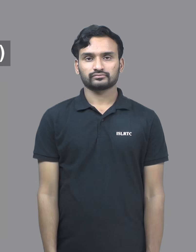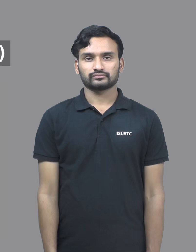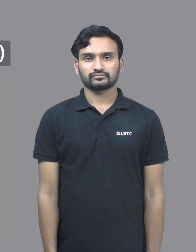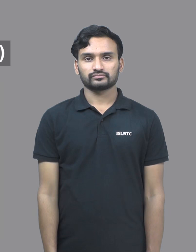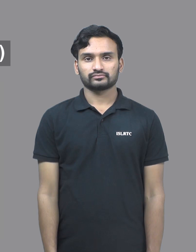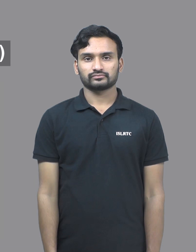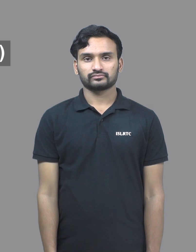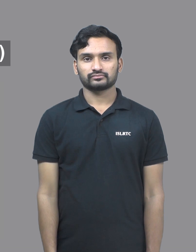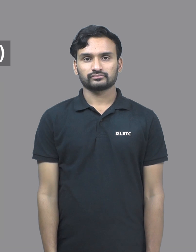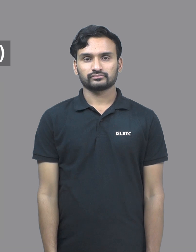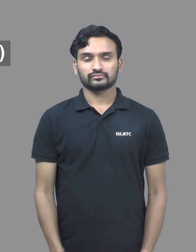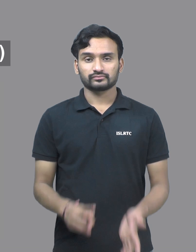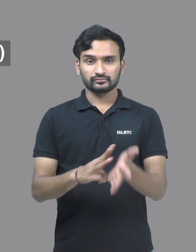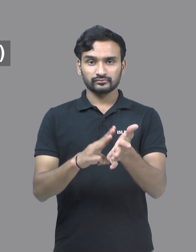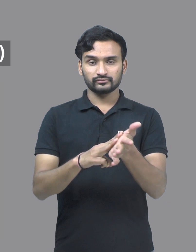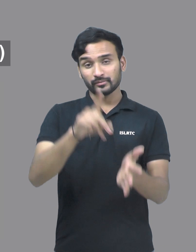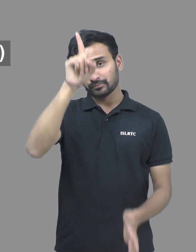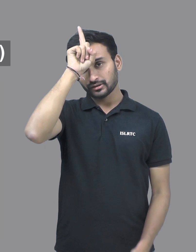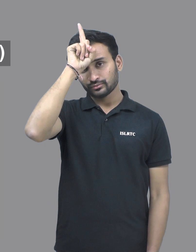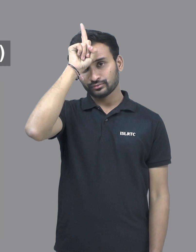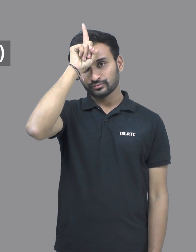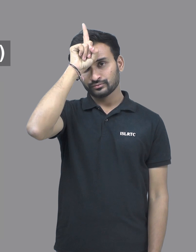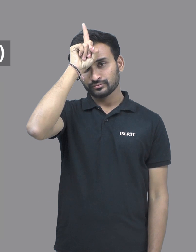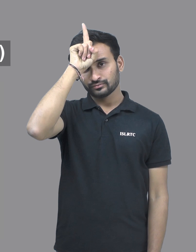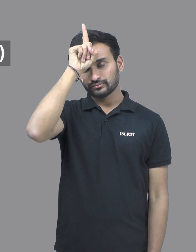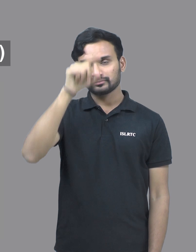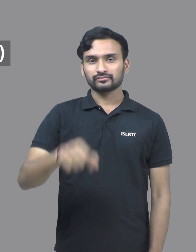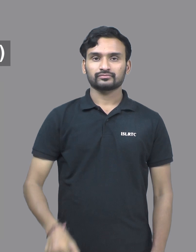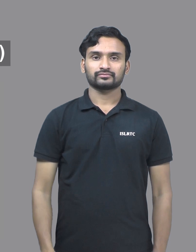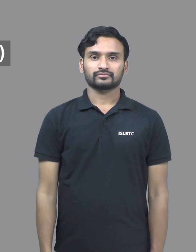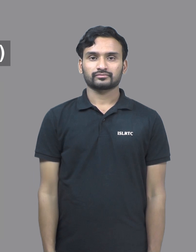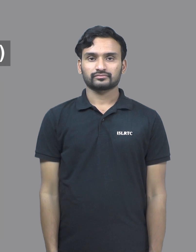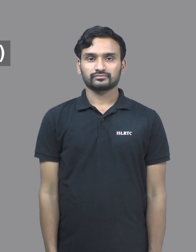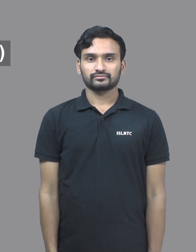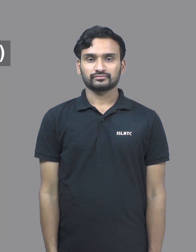Mysuru (Mysore)